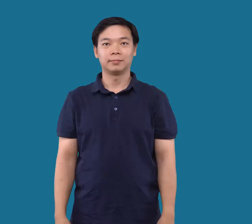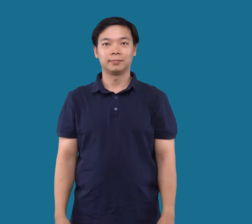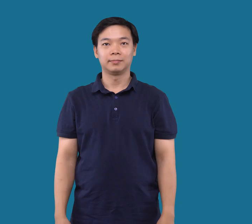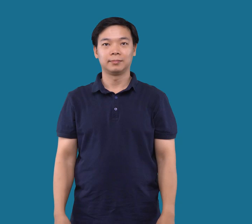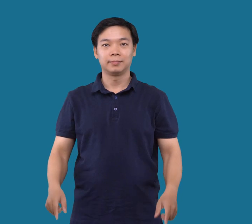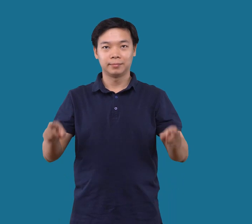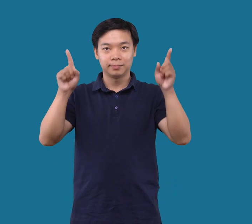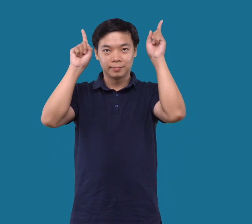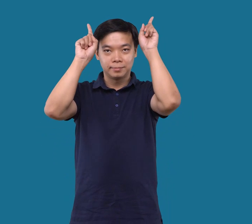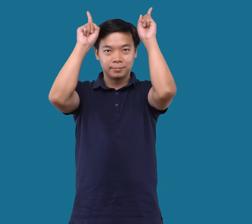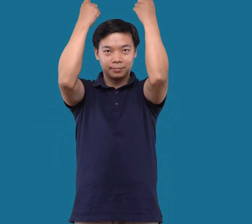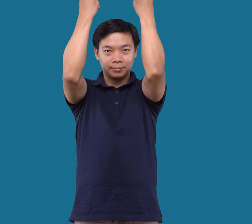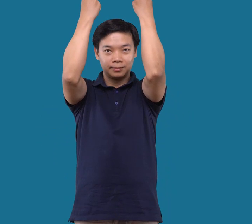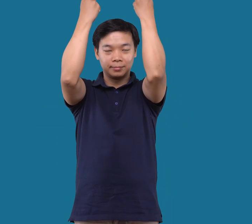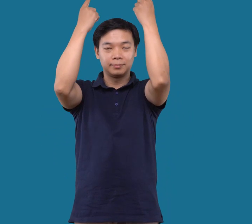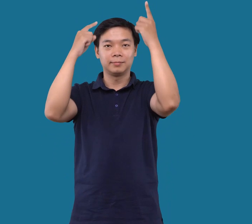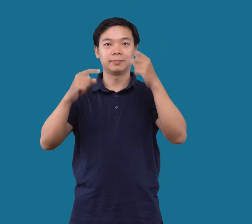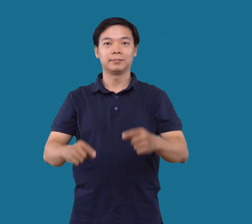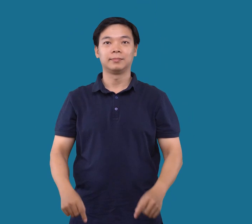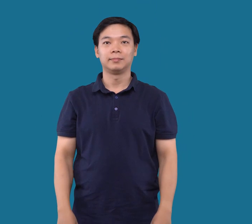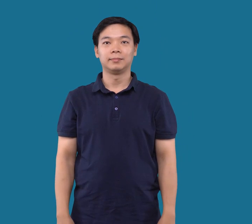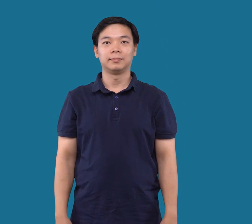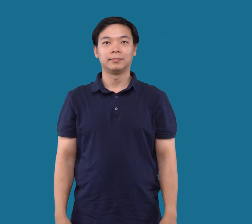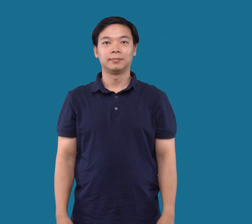con hoẵng